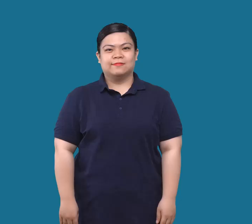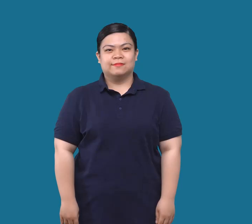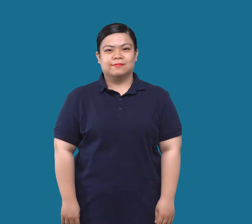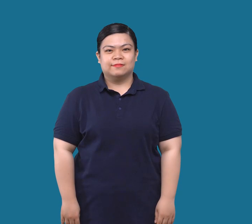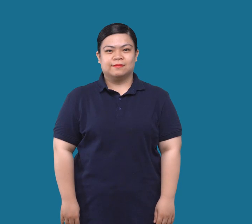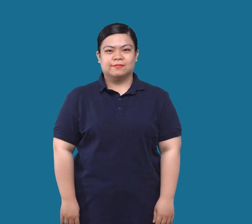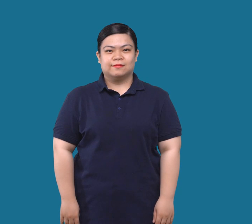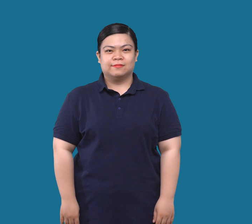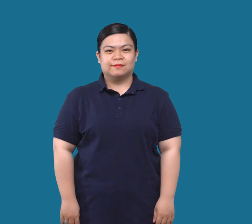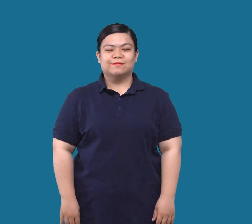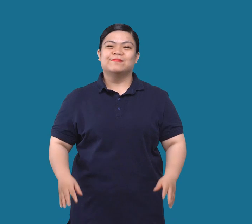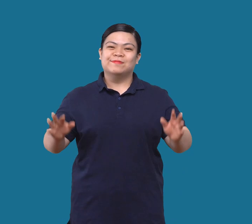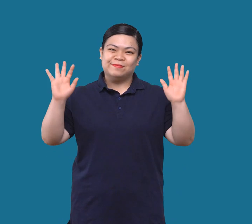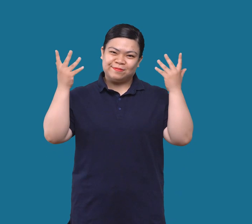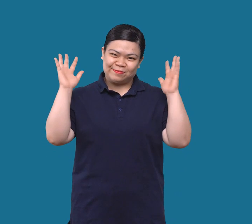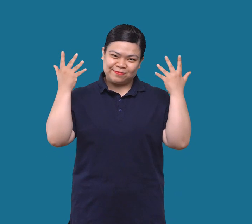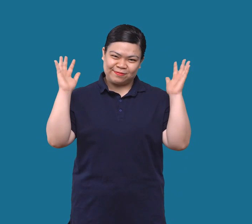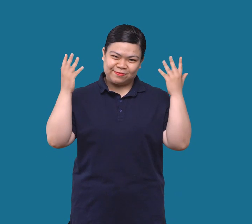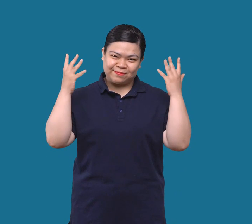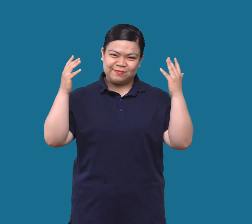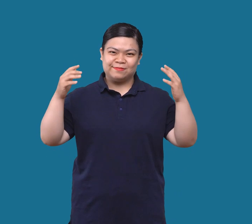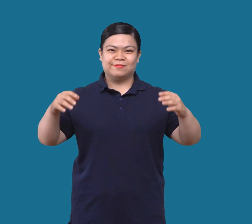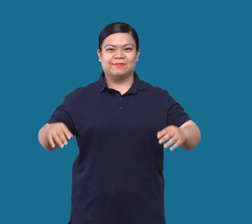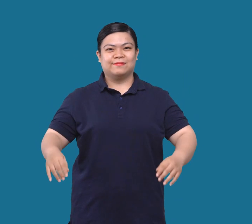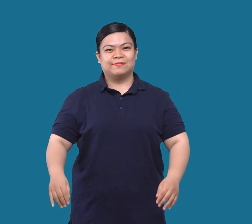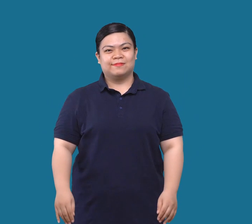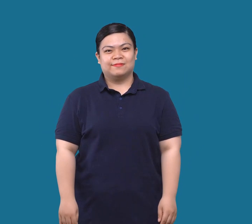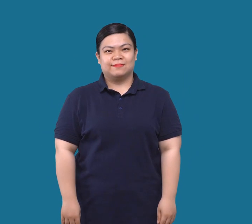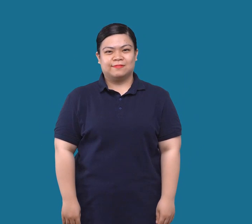niềm vui